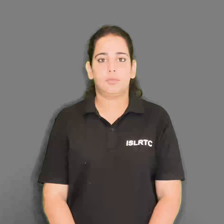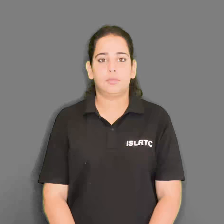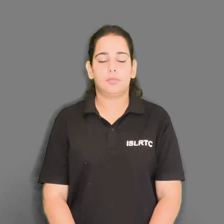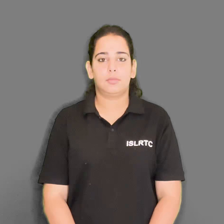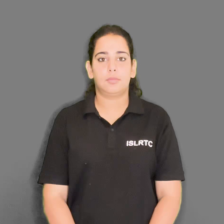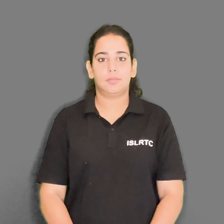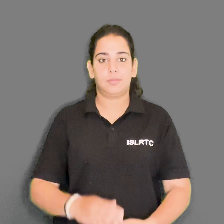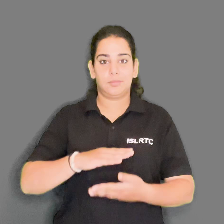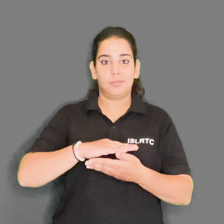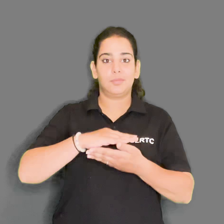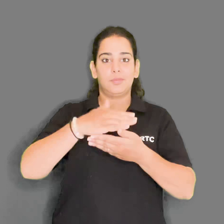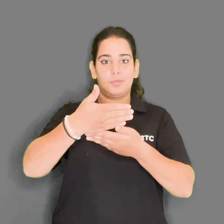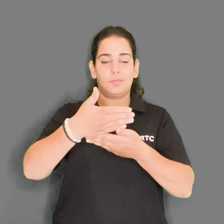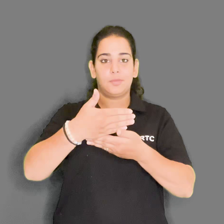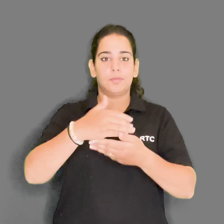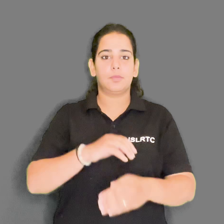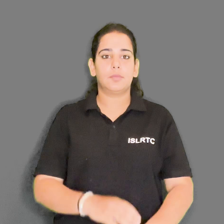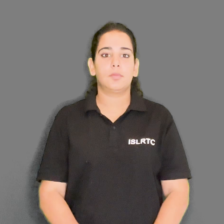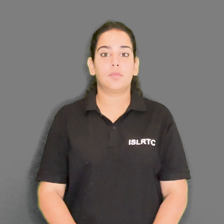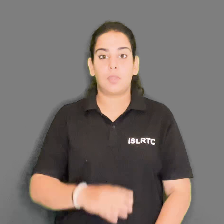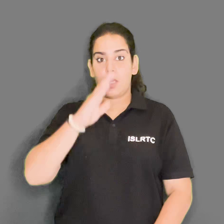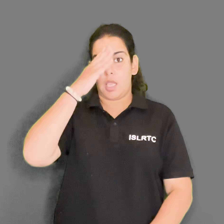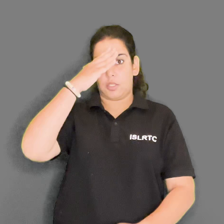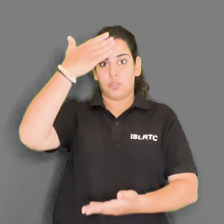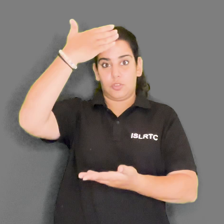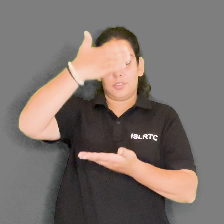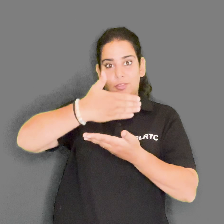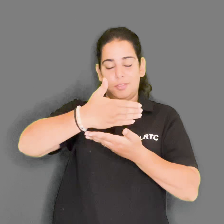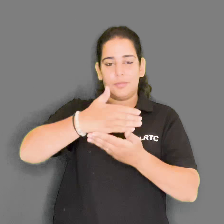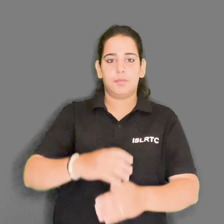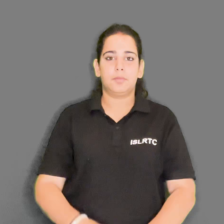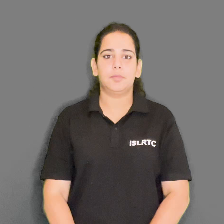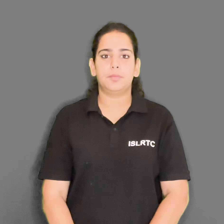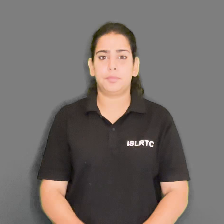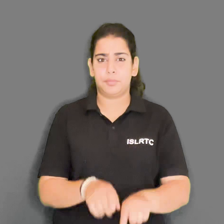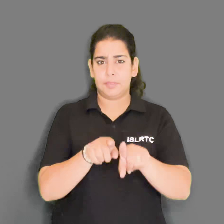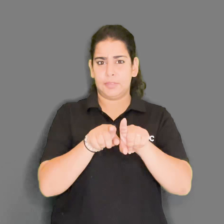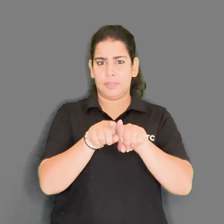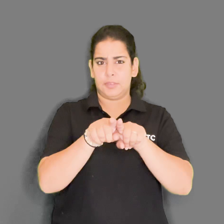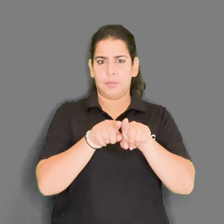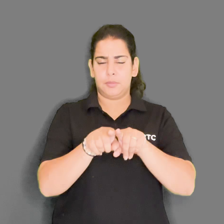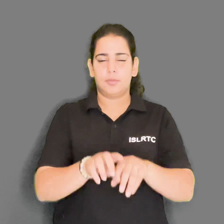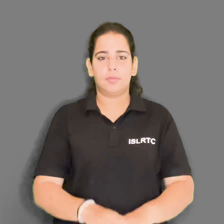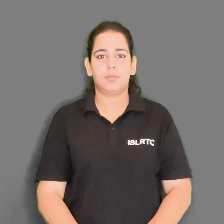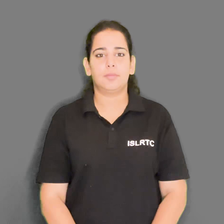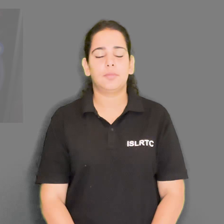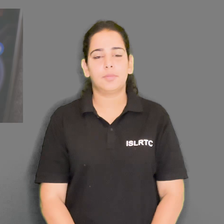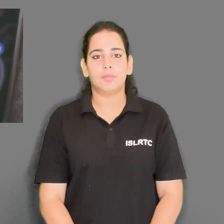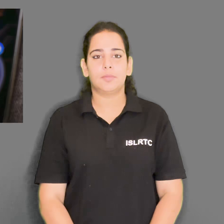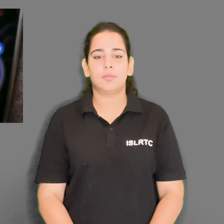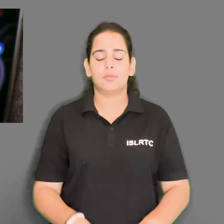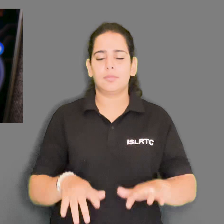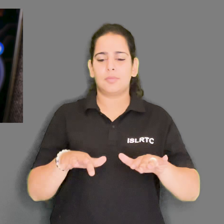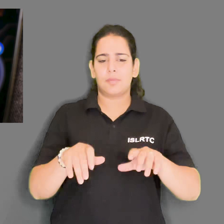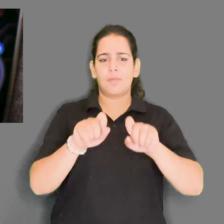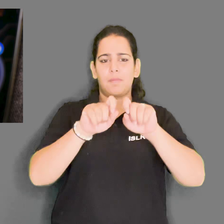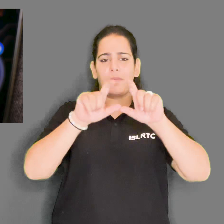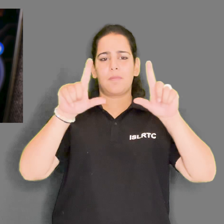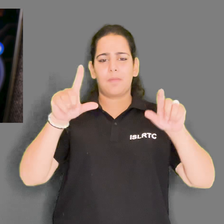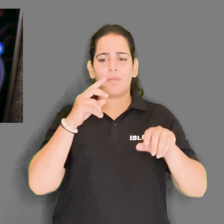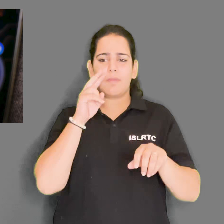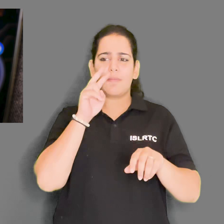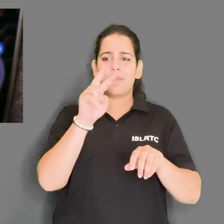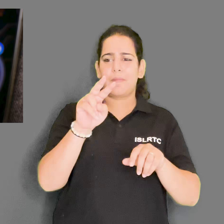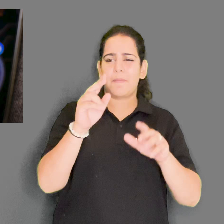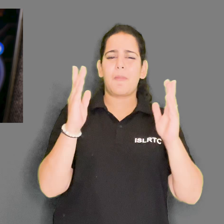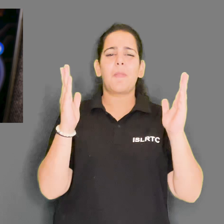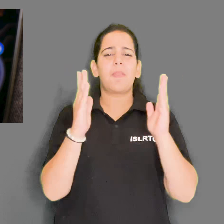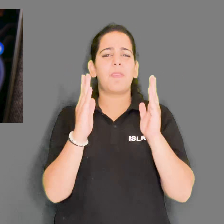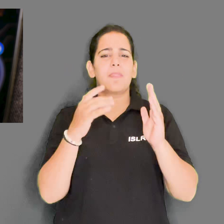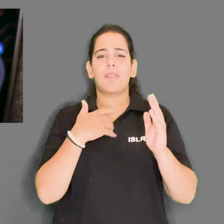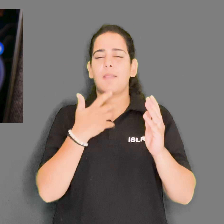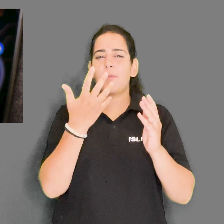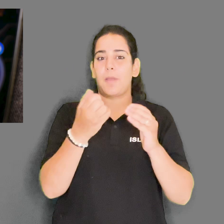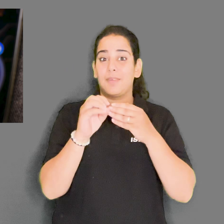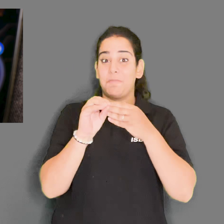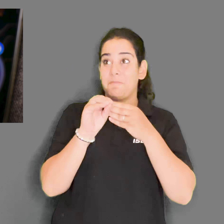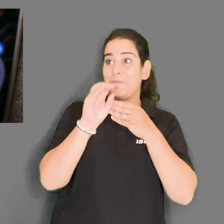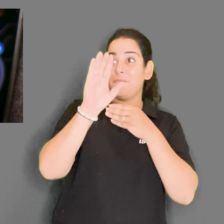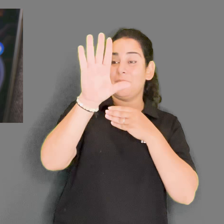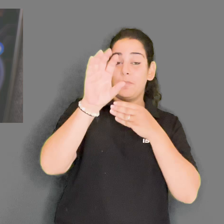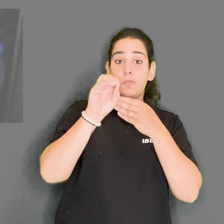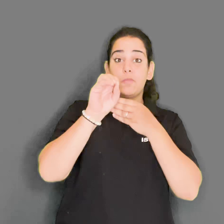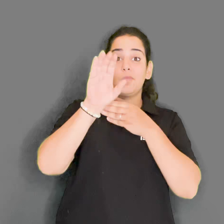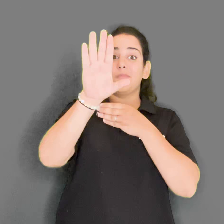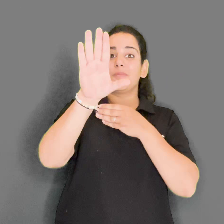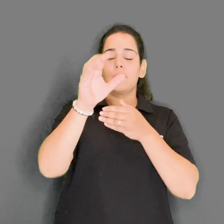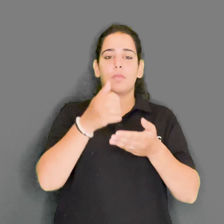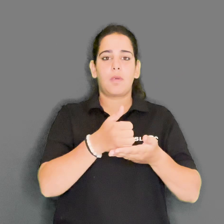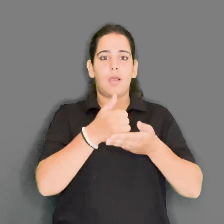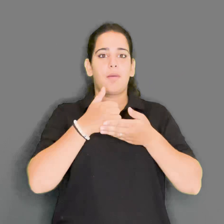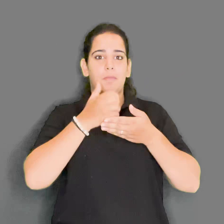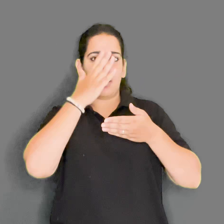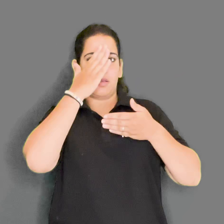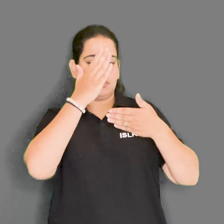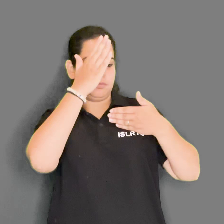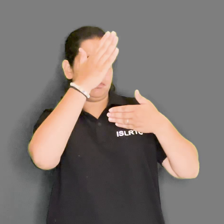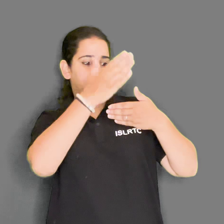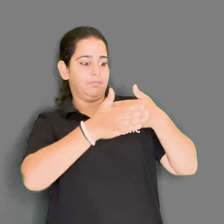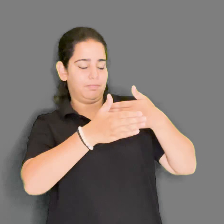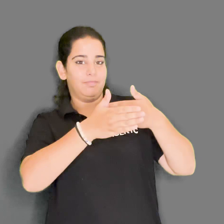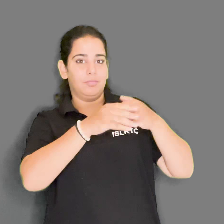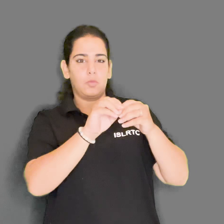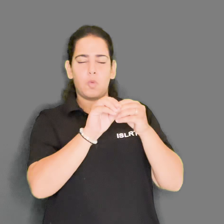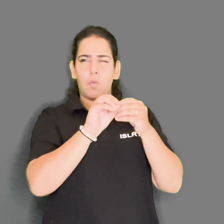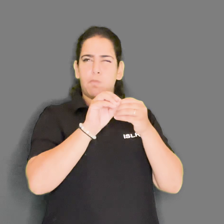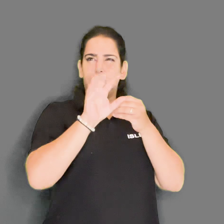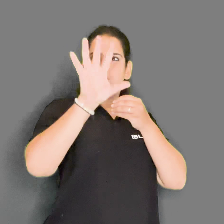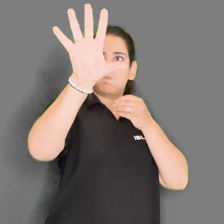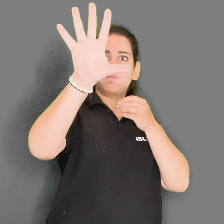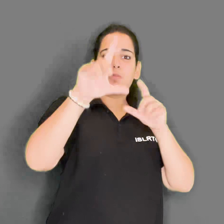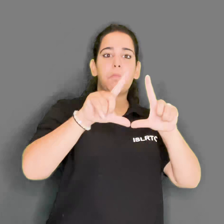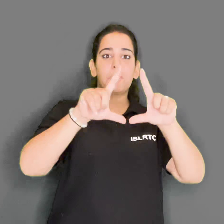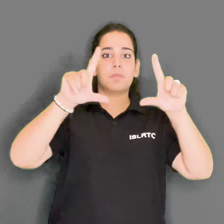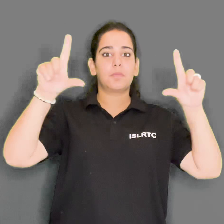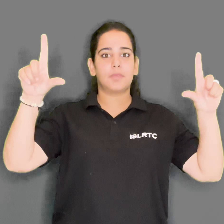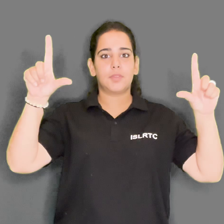Screen Magnifier Software that enlarges text and images on a screen to assist users with low vision in reading and interacting with digital content